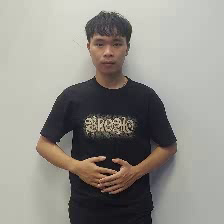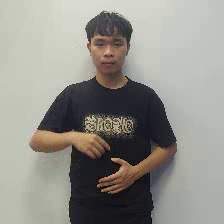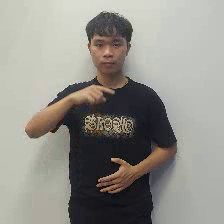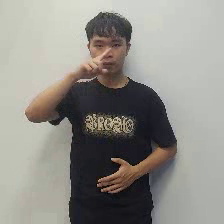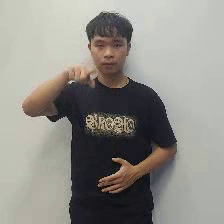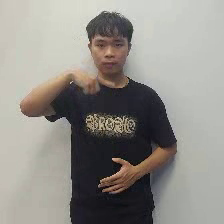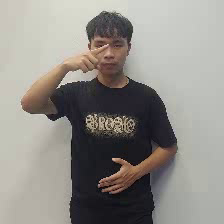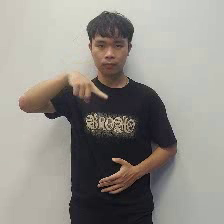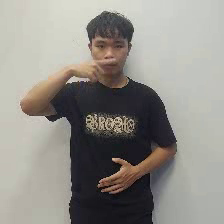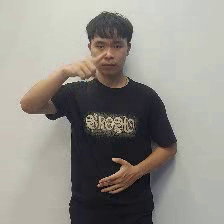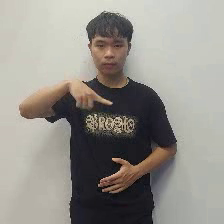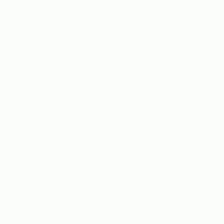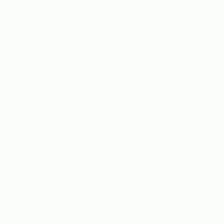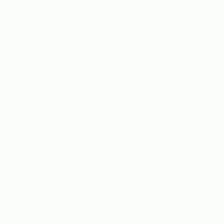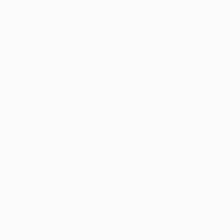Nói